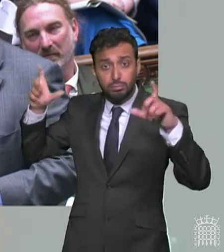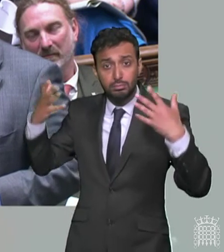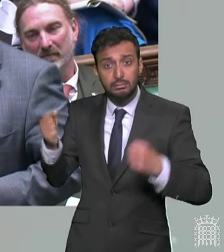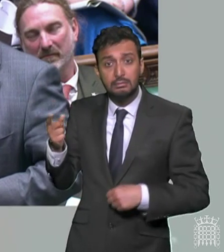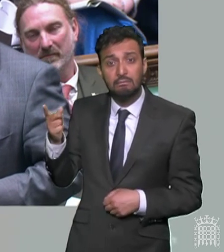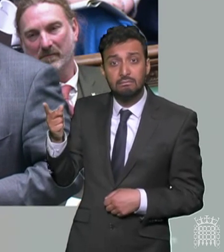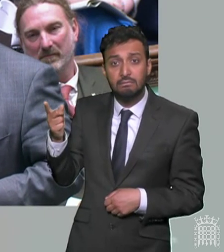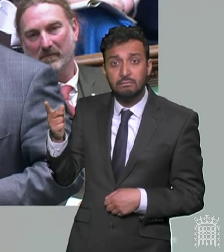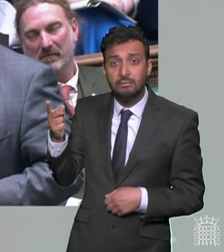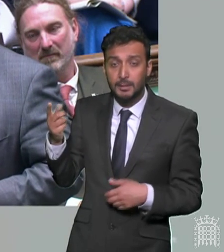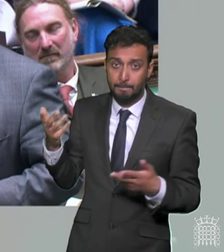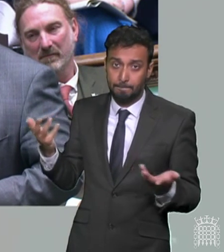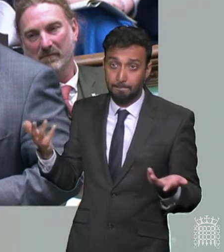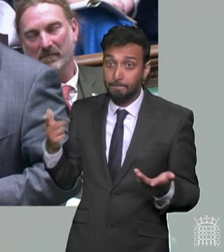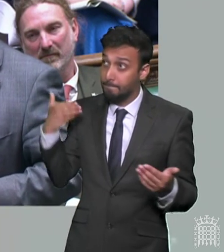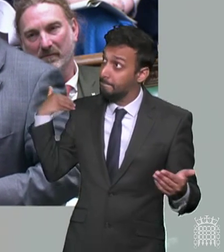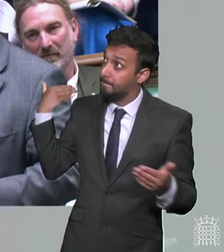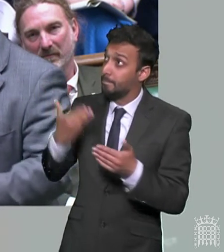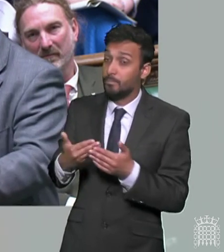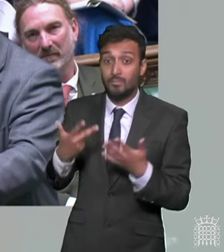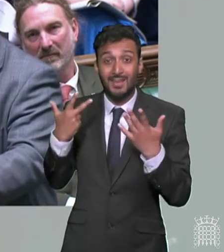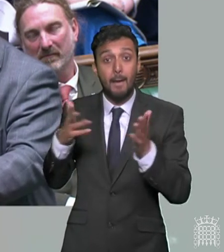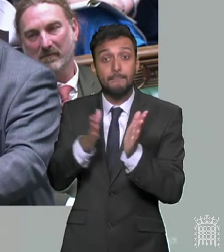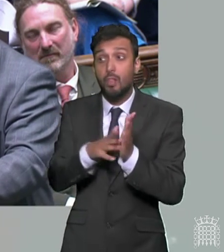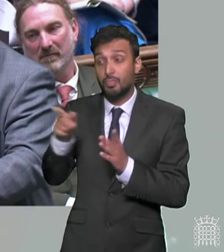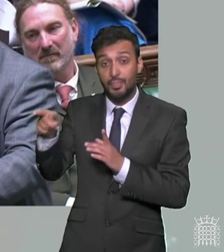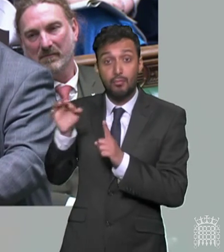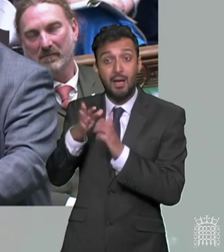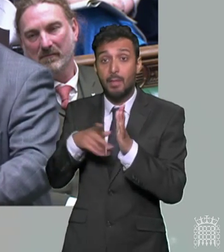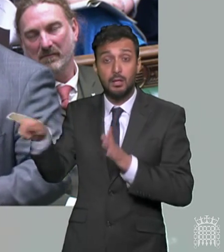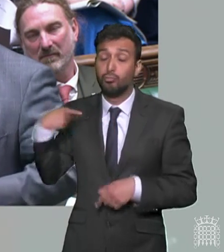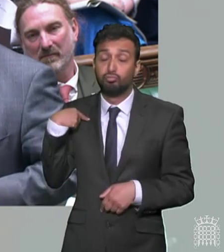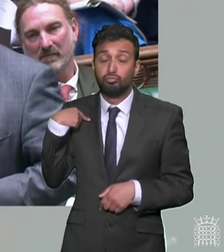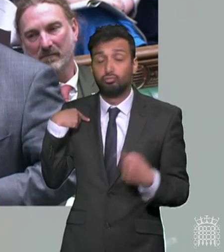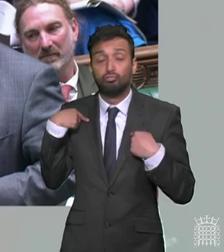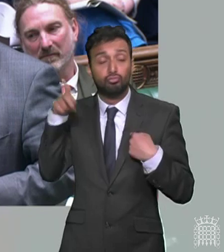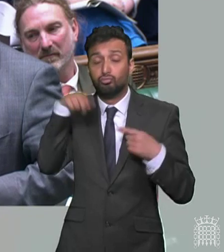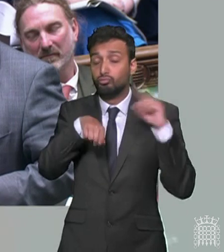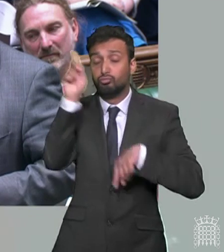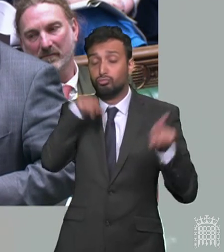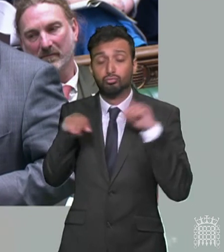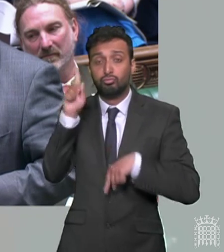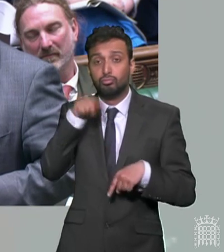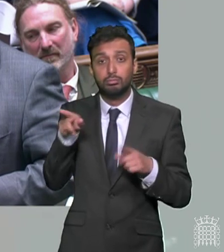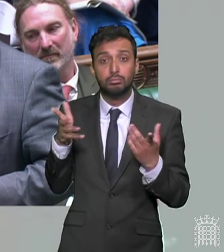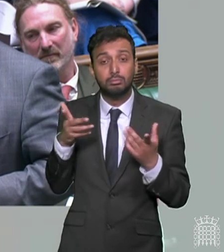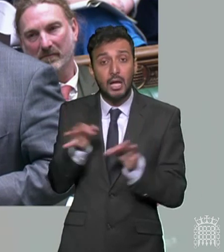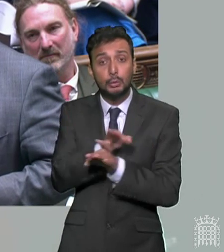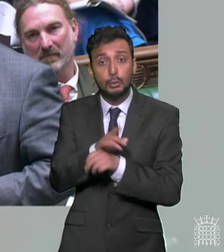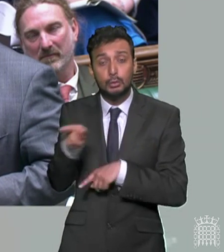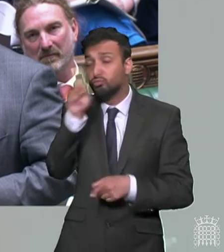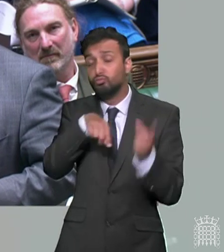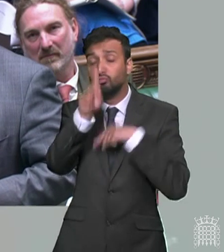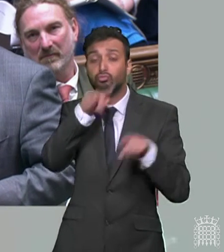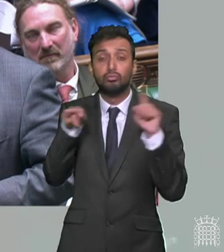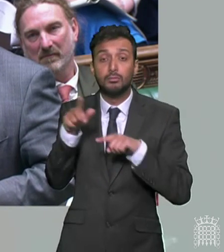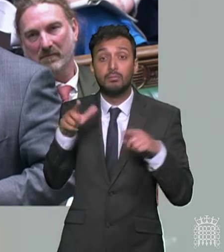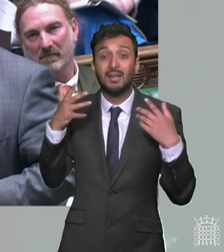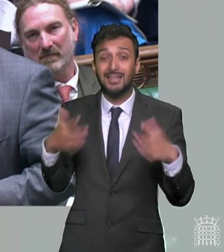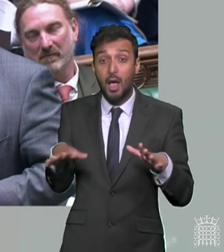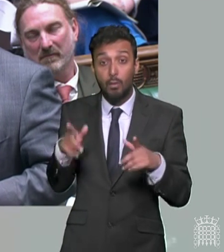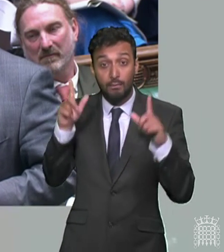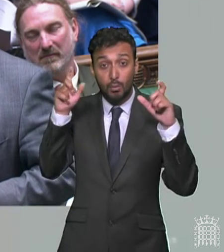For eight months, we have heard every excuse under the sun, but now we have all seen the damning photo evidence.